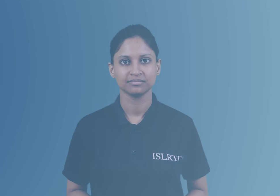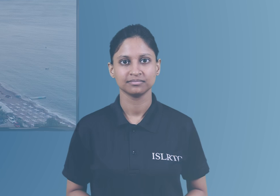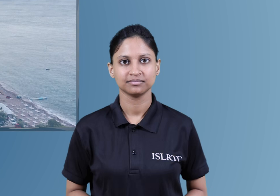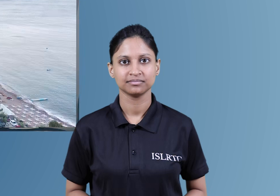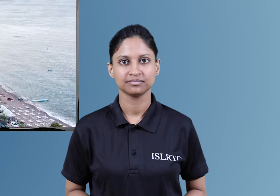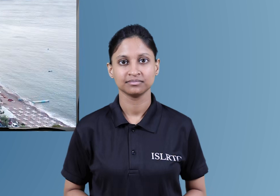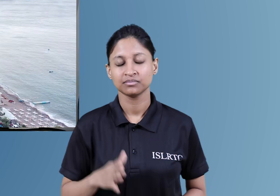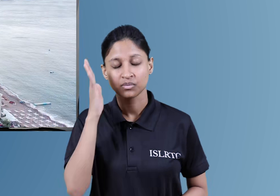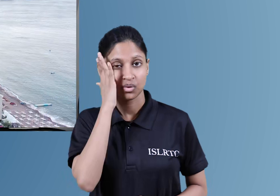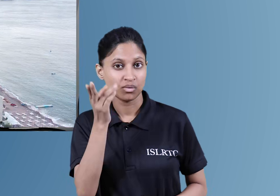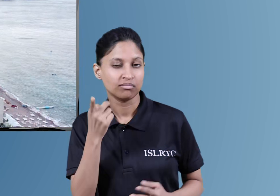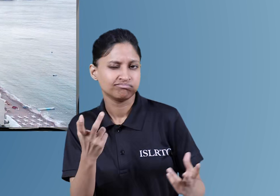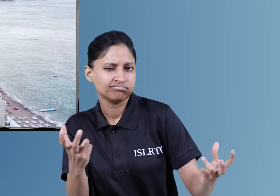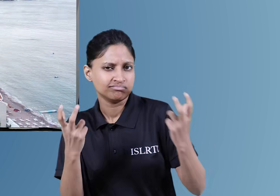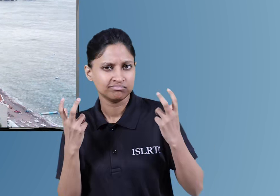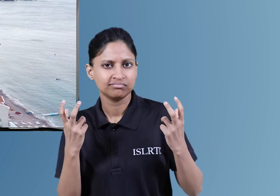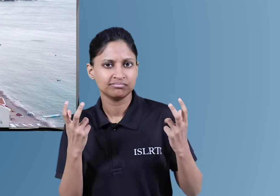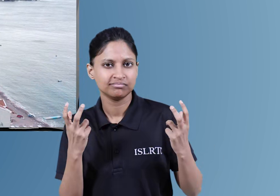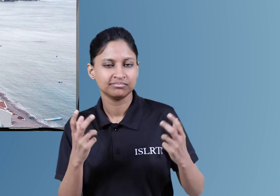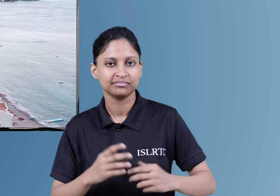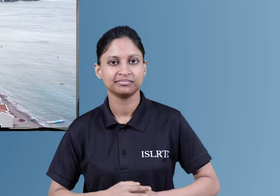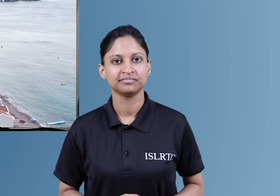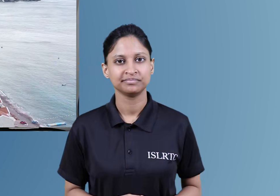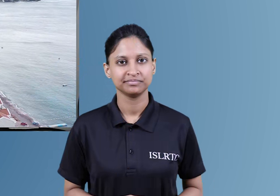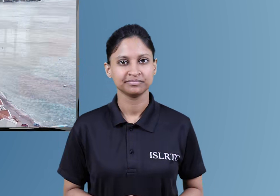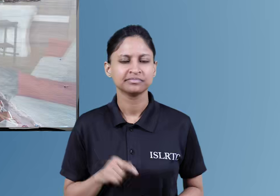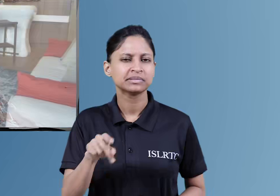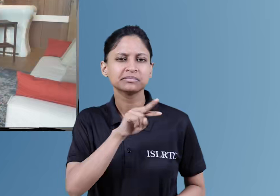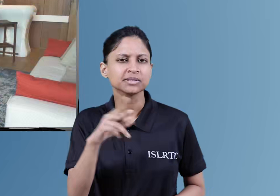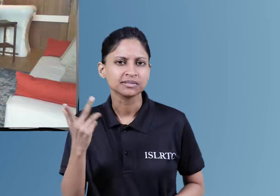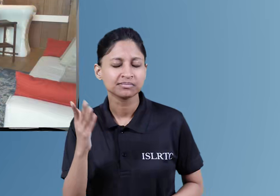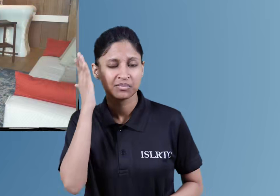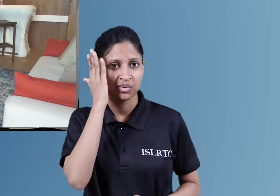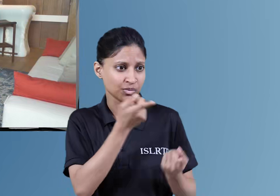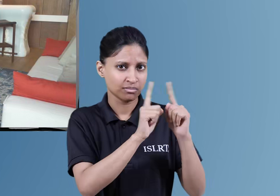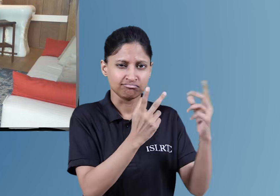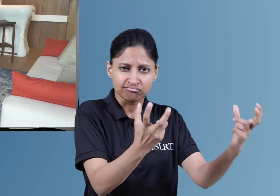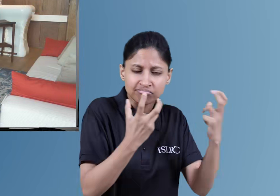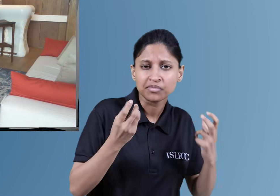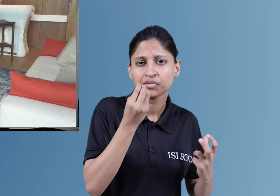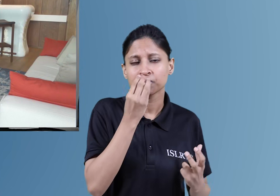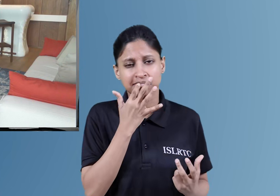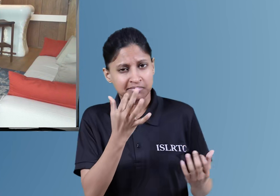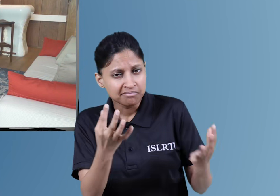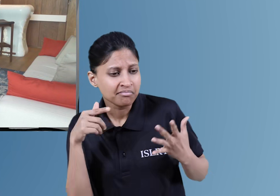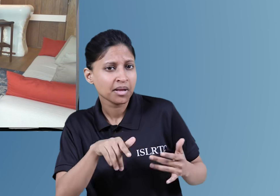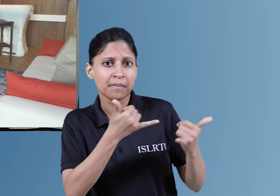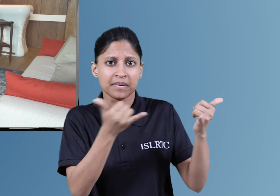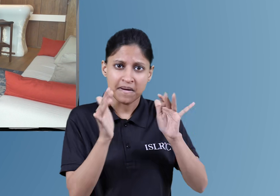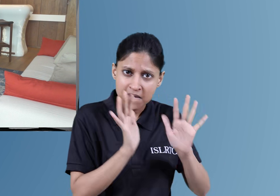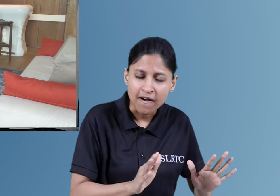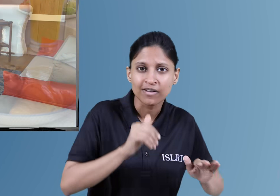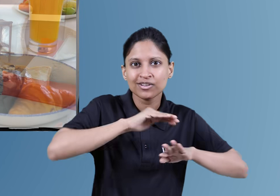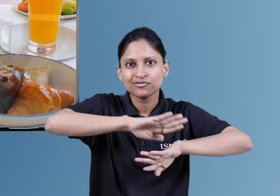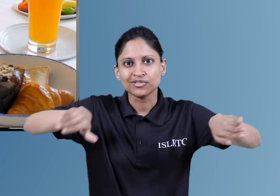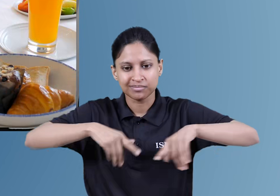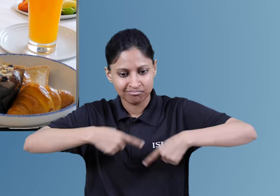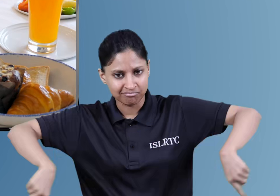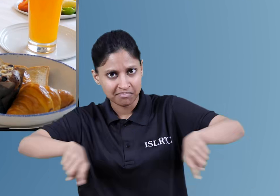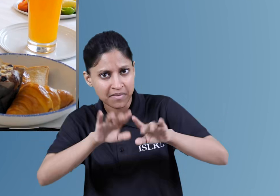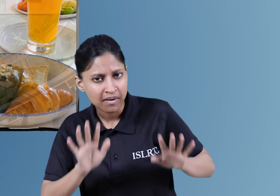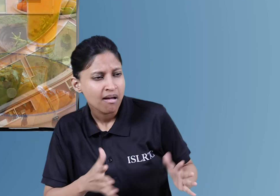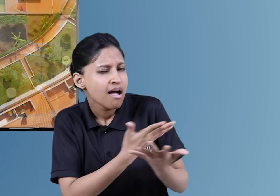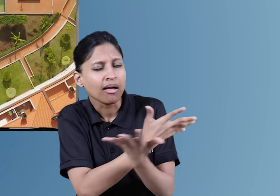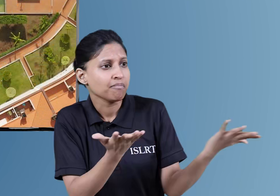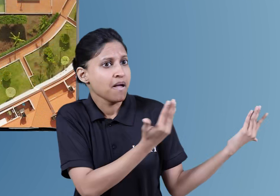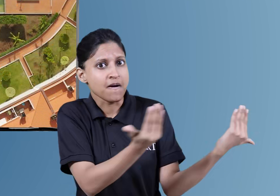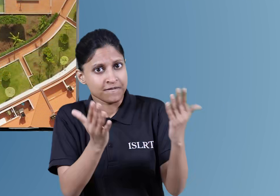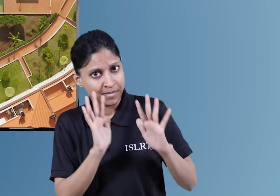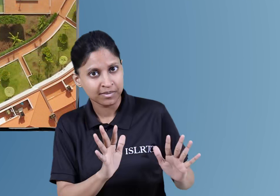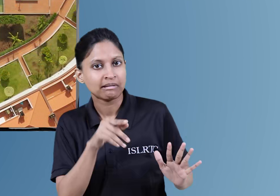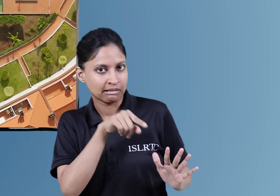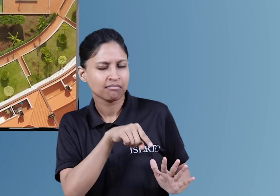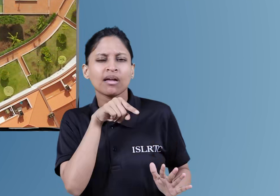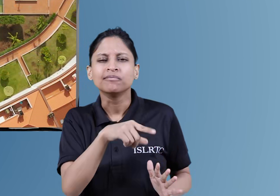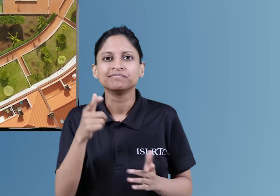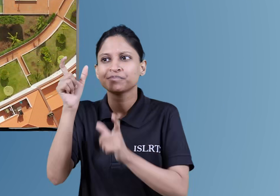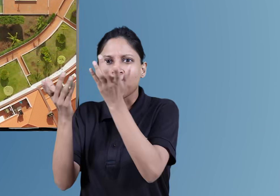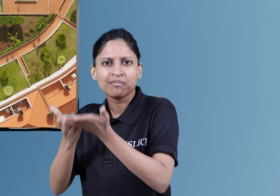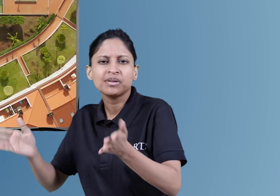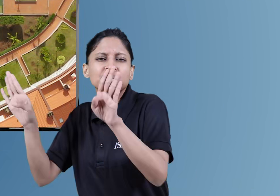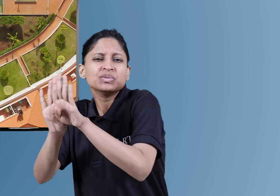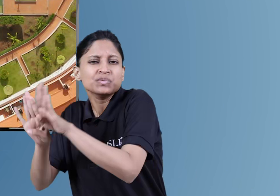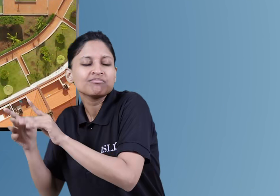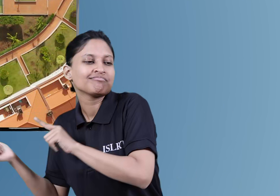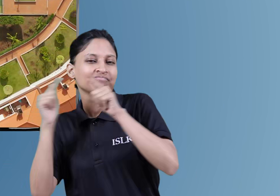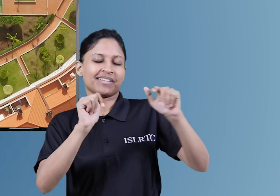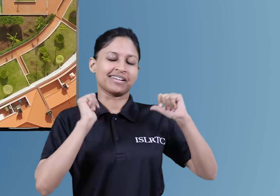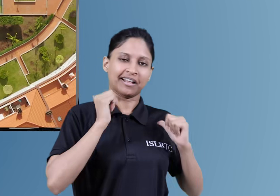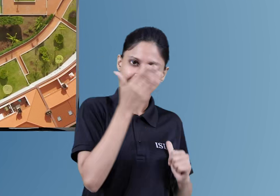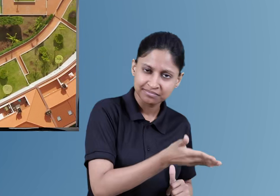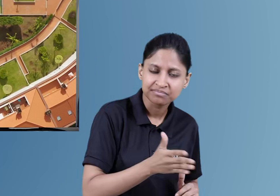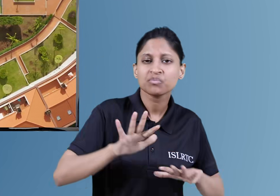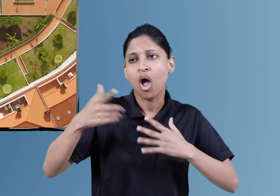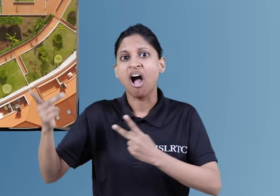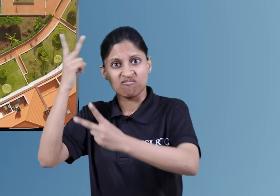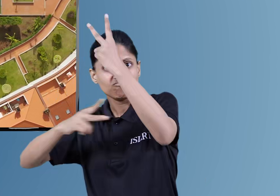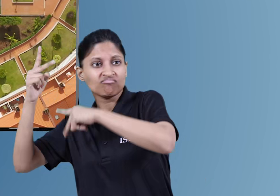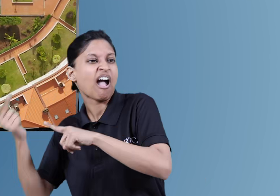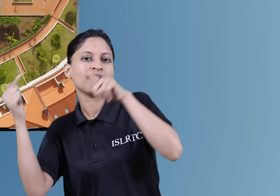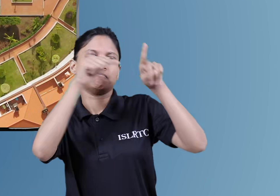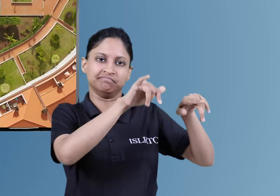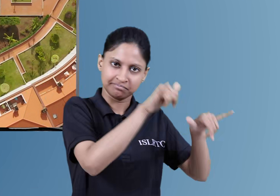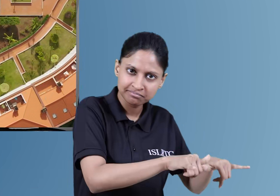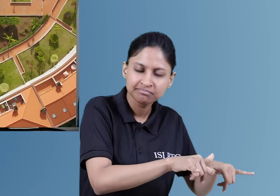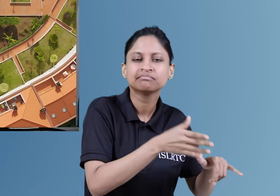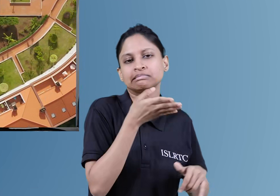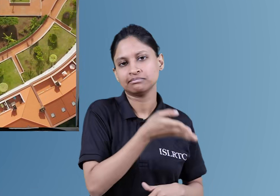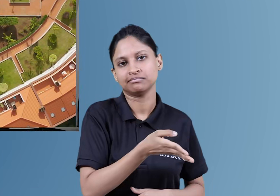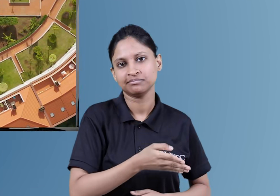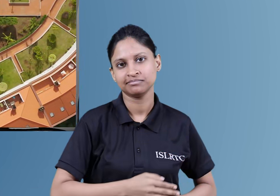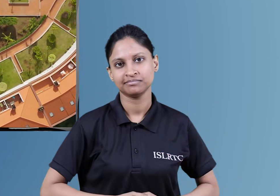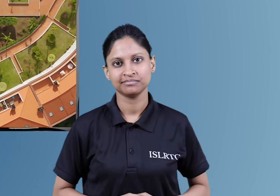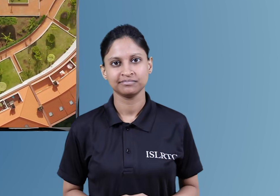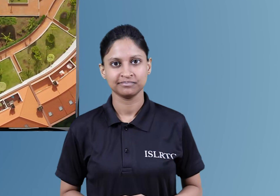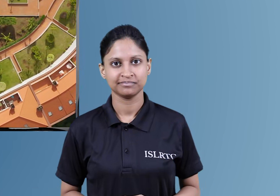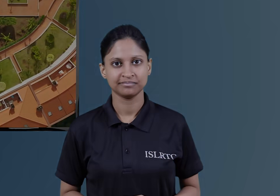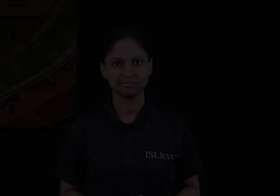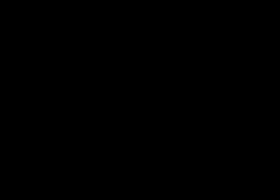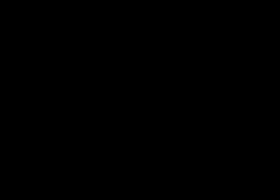Resort A place with luxurious accommodations and amenities. With availability of good food, sports, area, swimming pool, etc.. People visit resort during holidays or vacation.